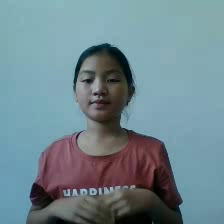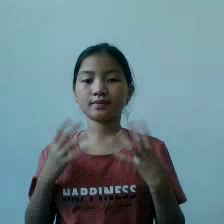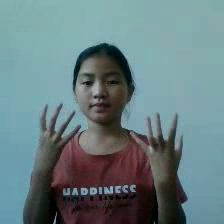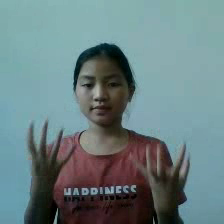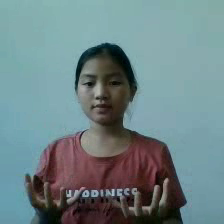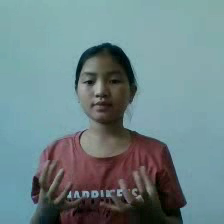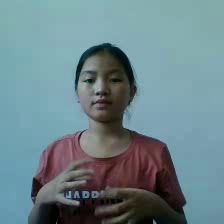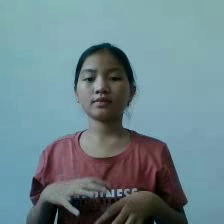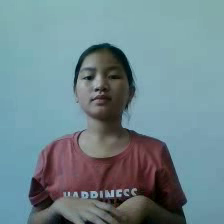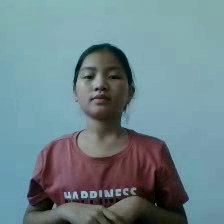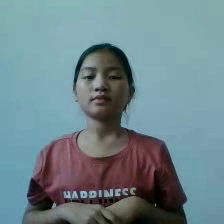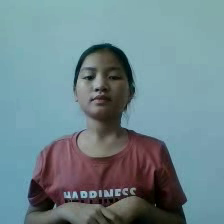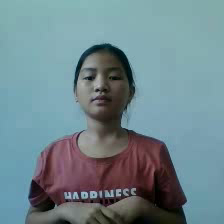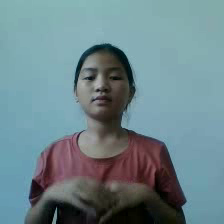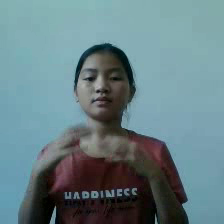Nặng